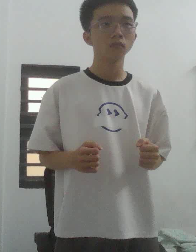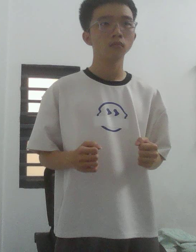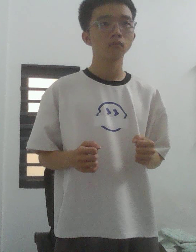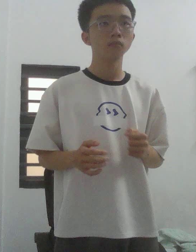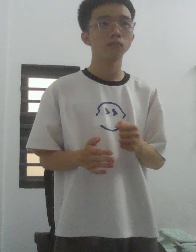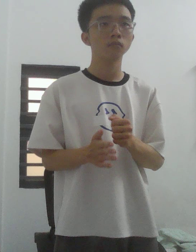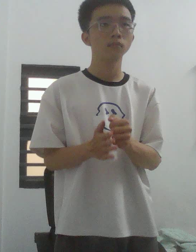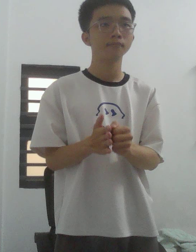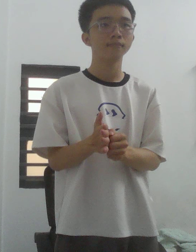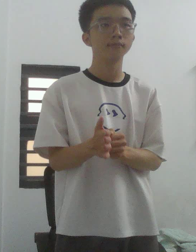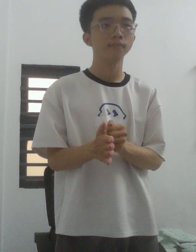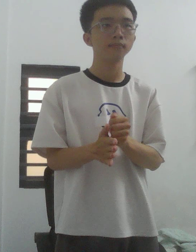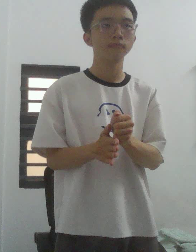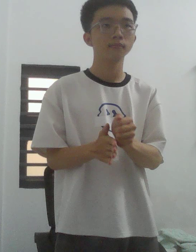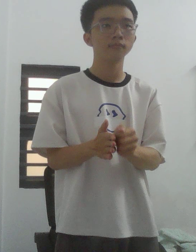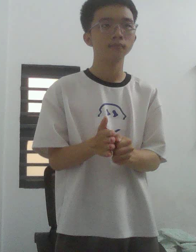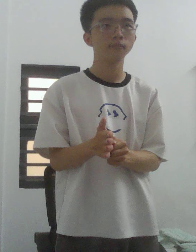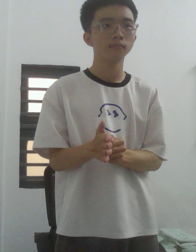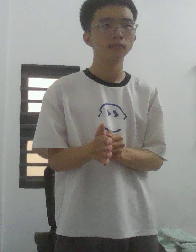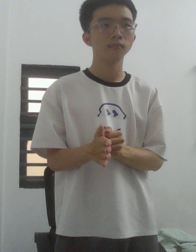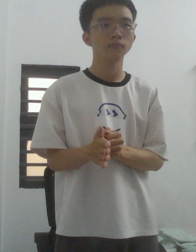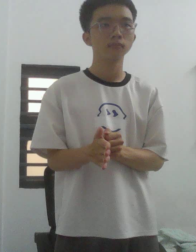thang